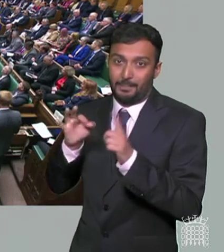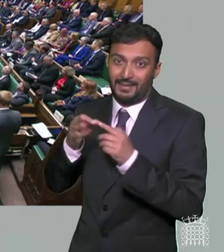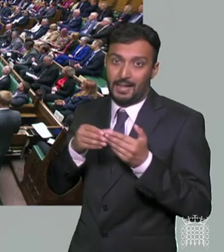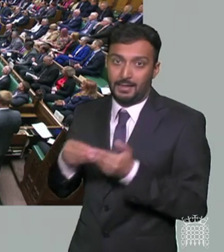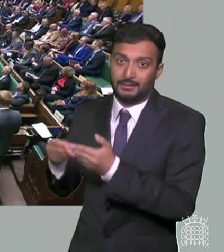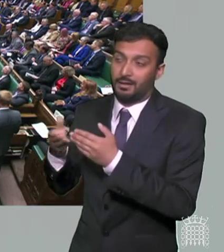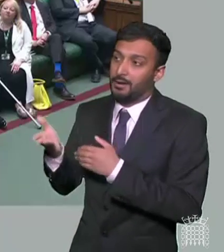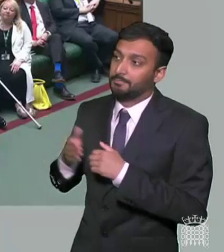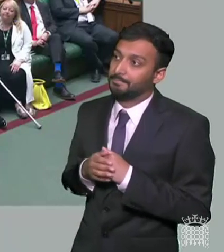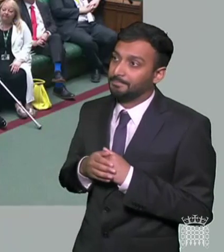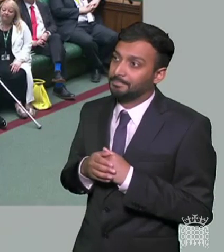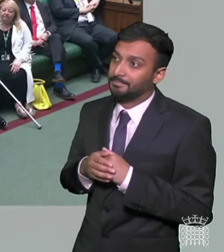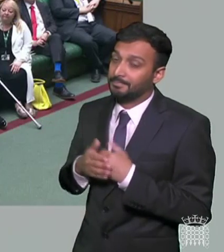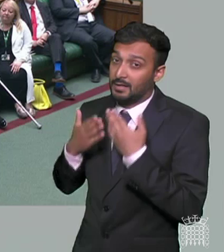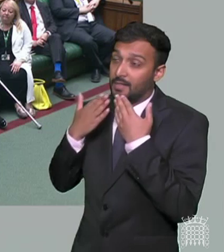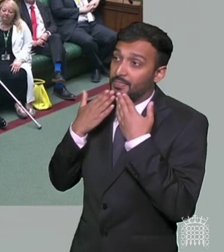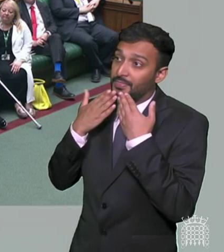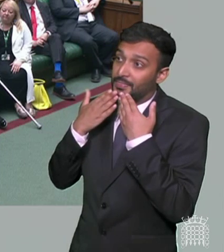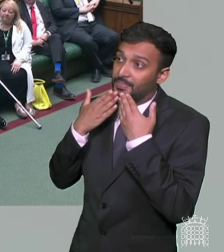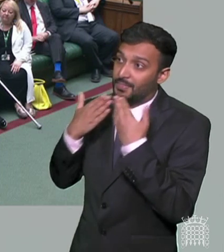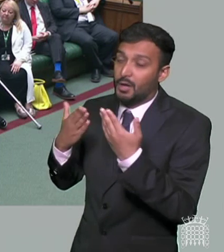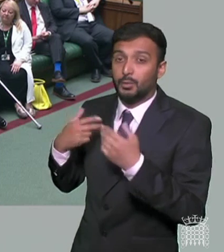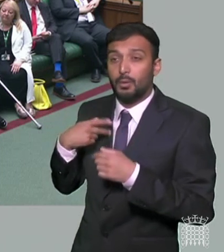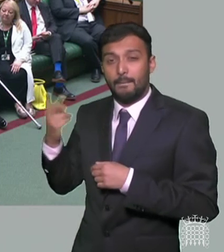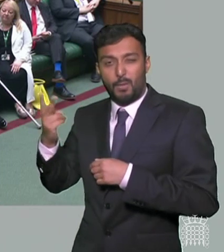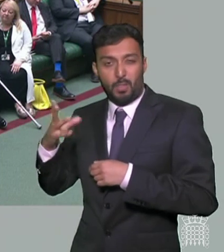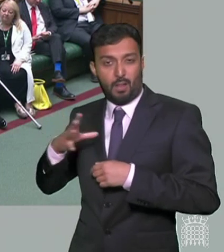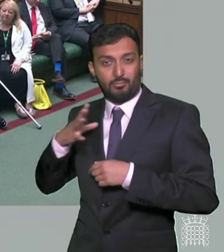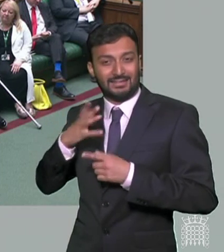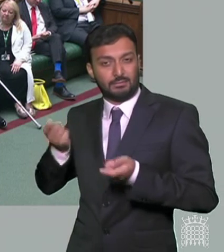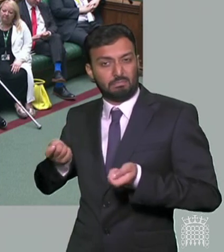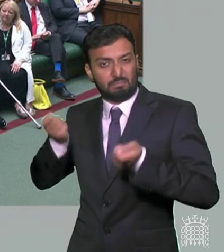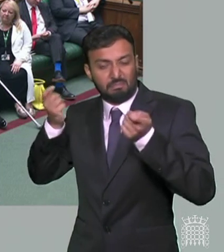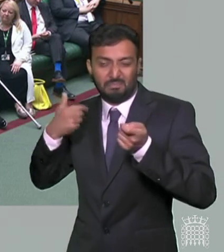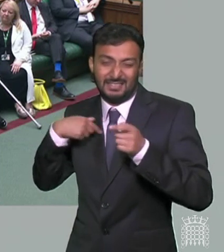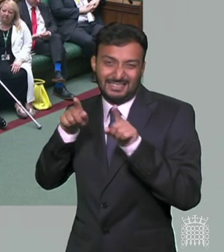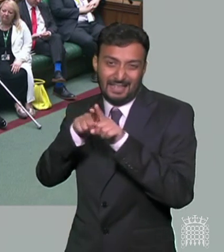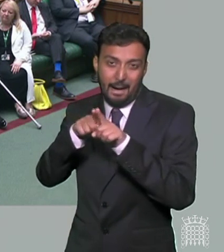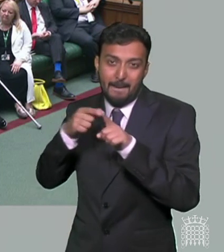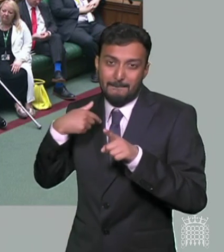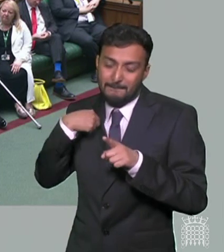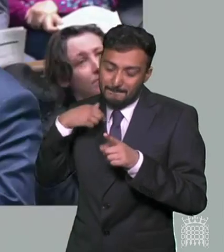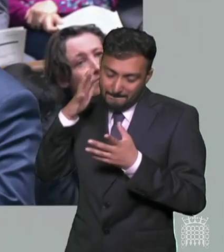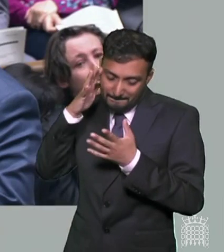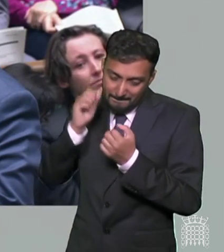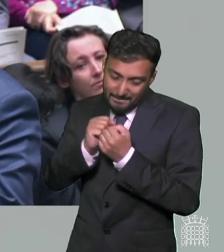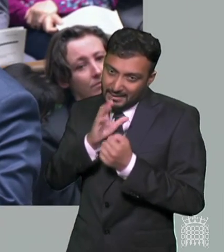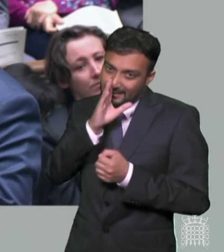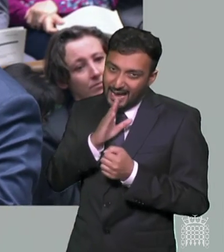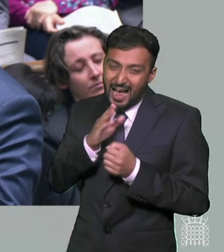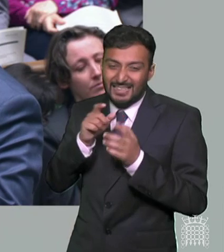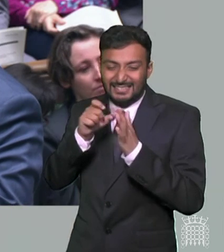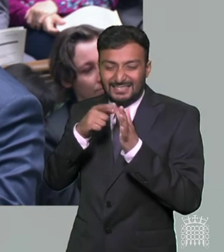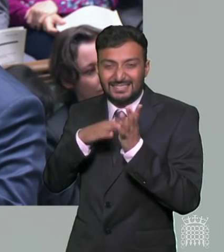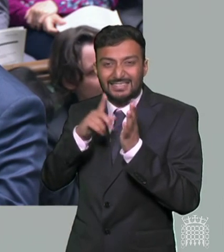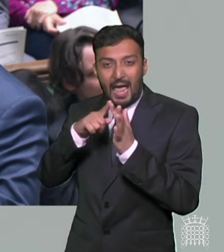I associate myself with the remarks of the Deputy Prime Minister and the deputy leader of the Labour party at the sad death of Dame Deborah James?